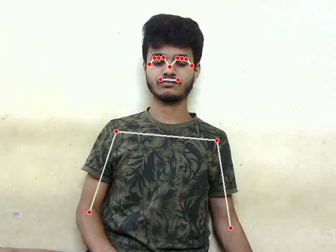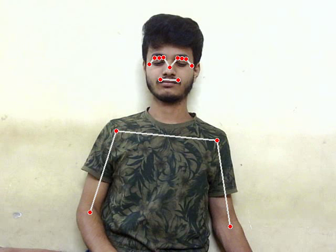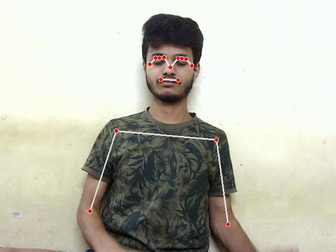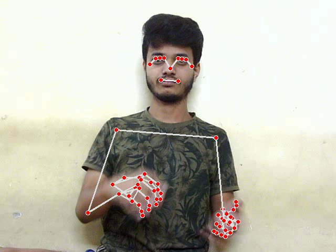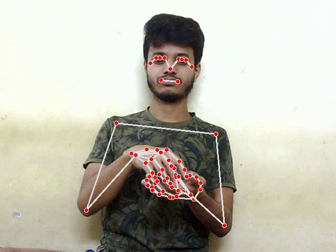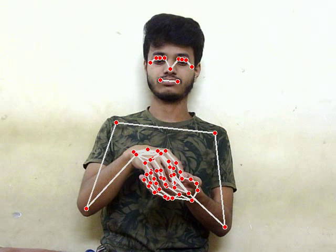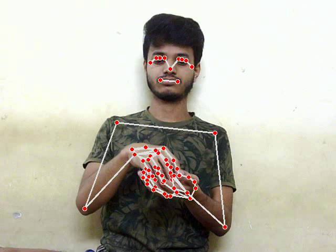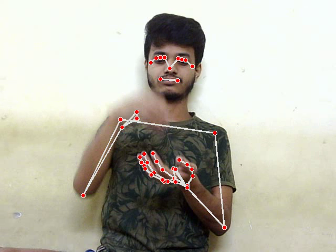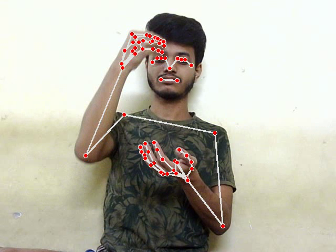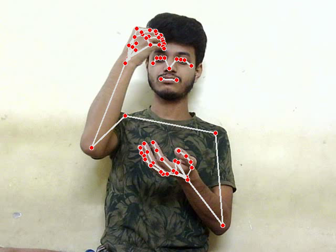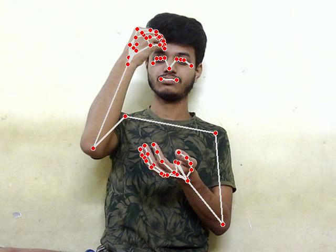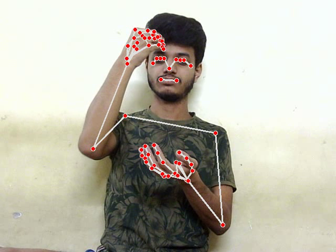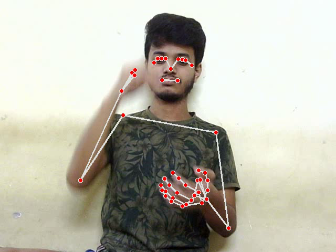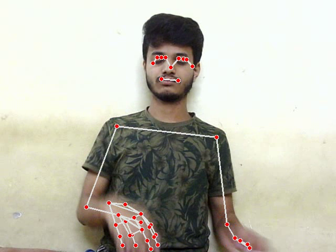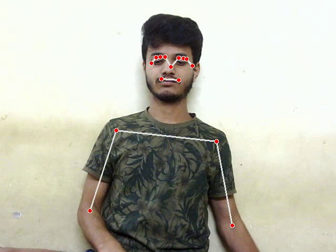learn